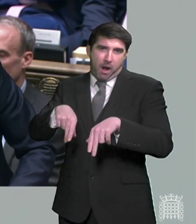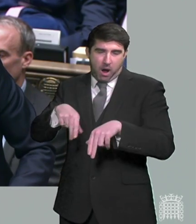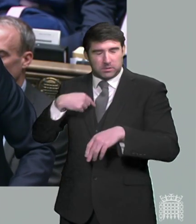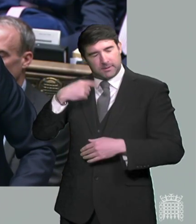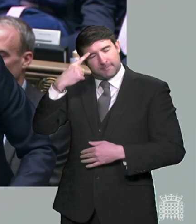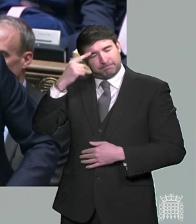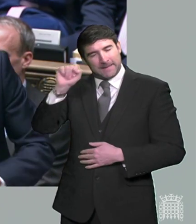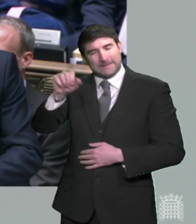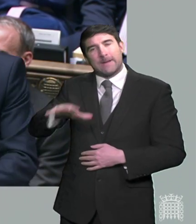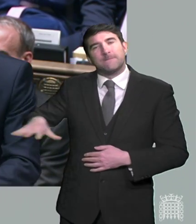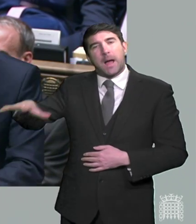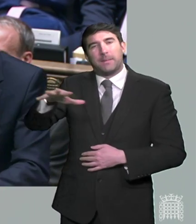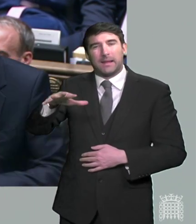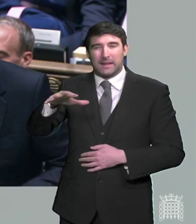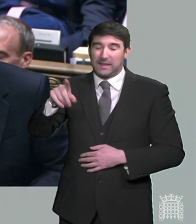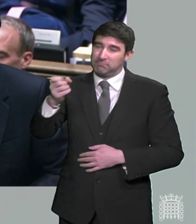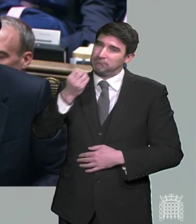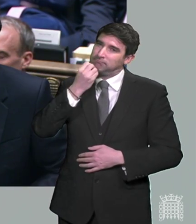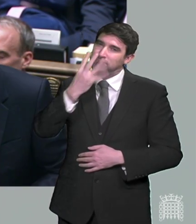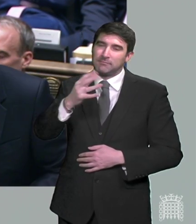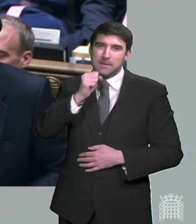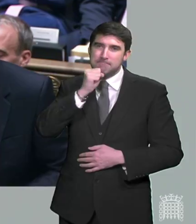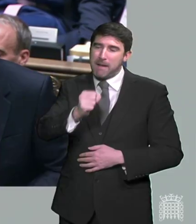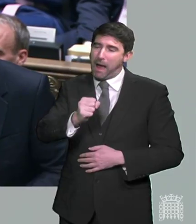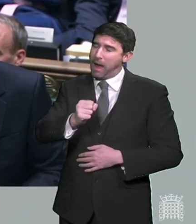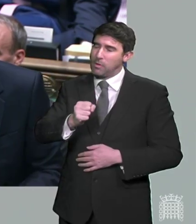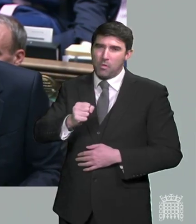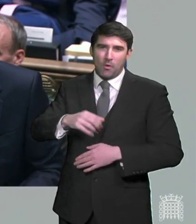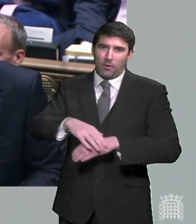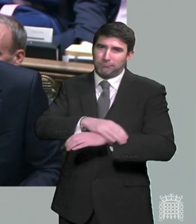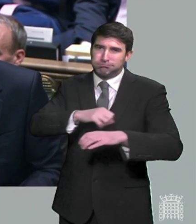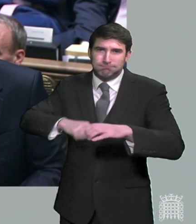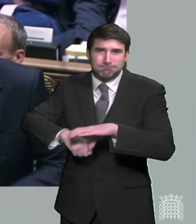I know he was a man with wonderful energy and humanity.